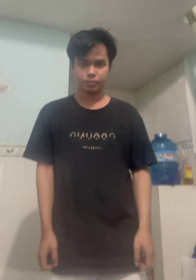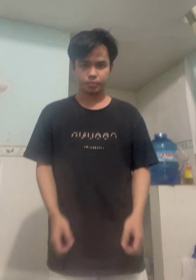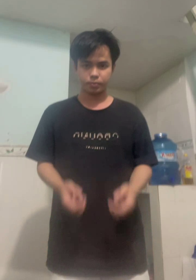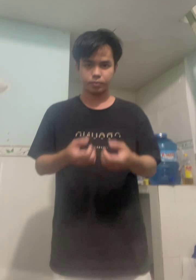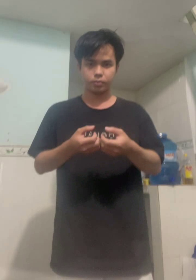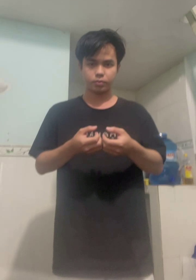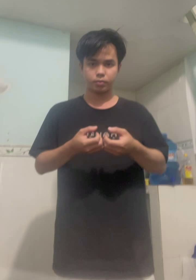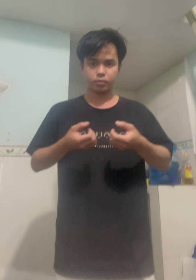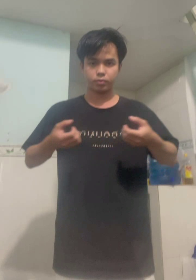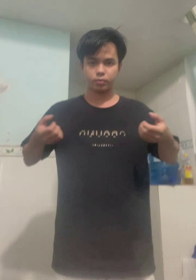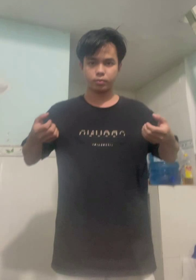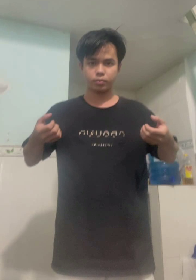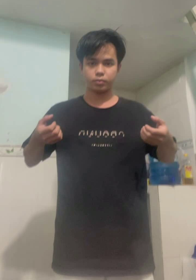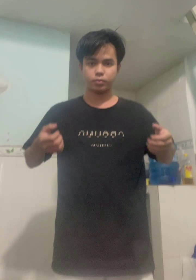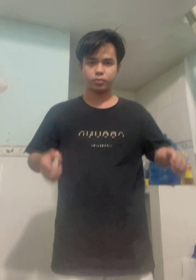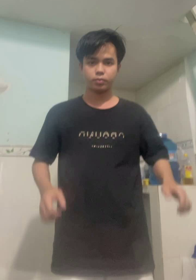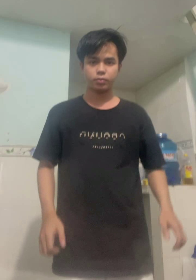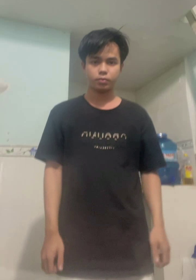chia cat